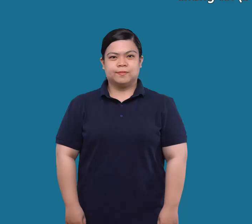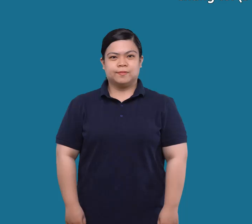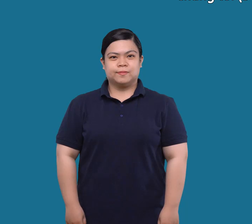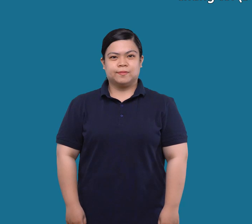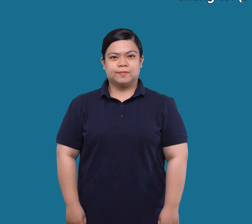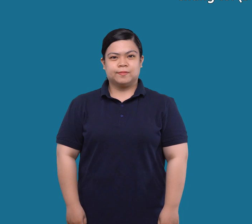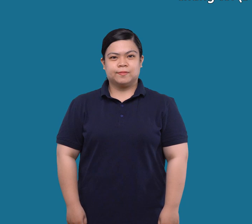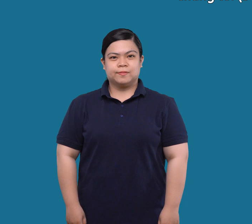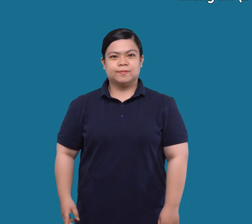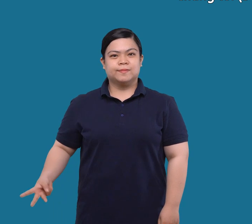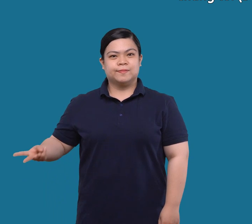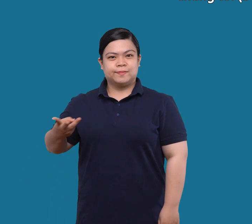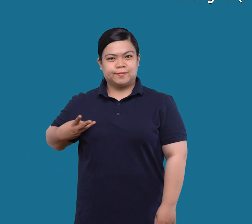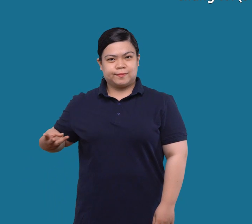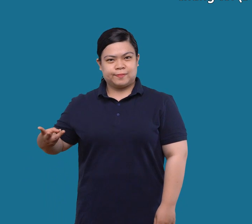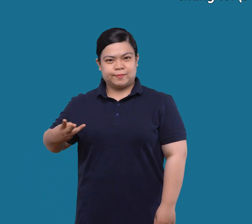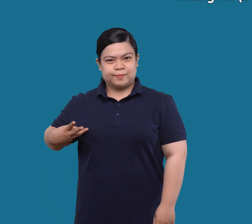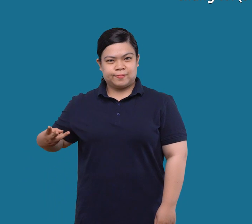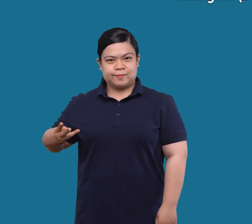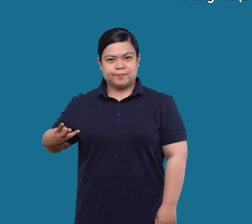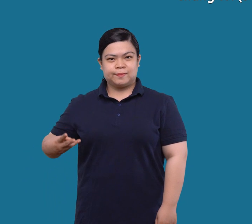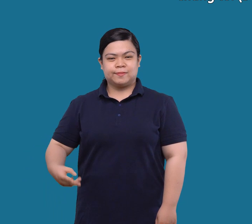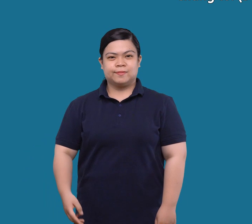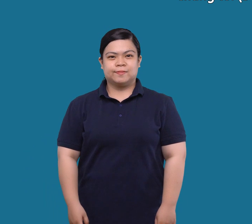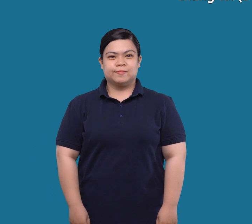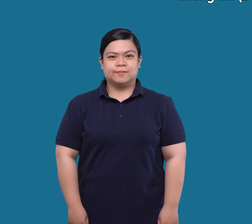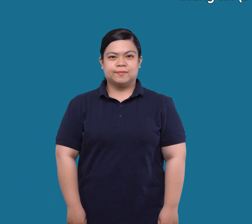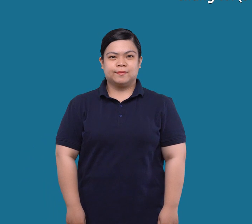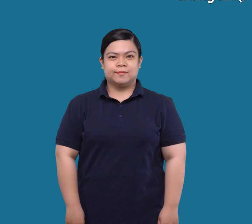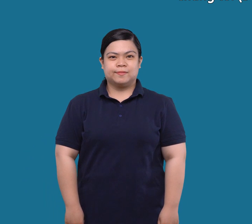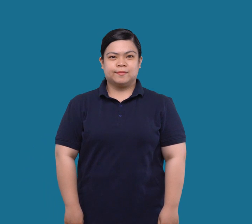chúng tôi (3 người) (đại từ)